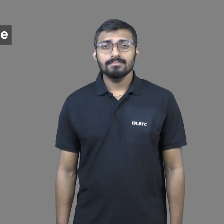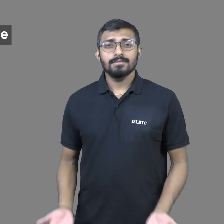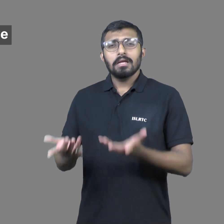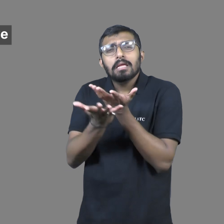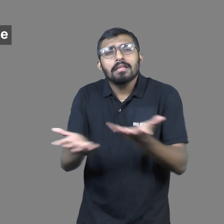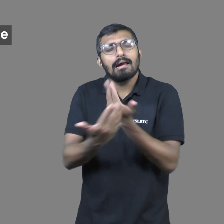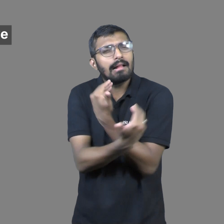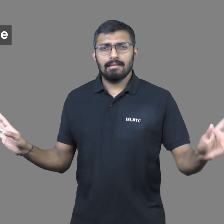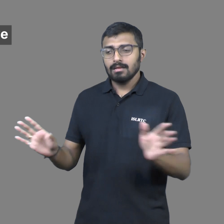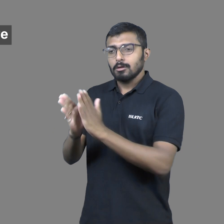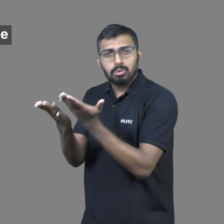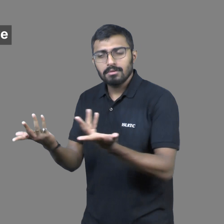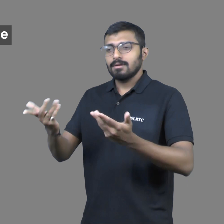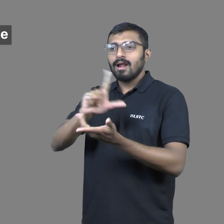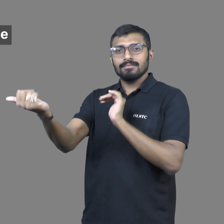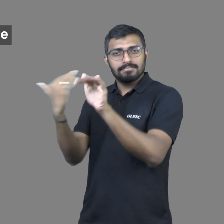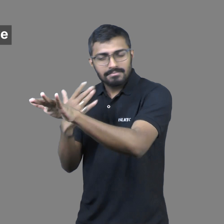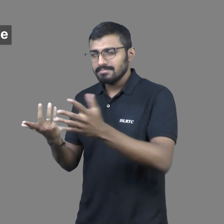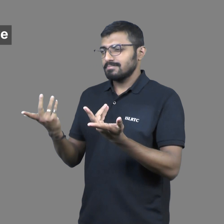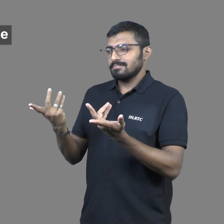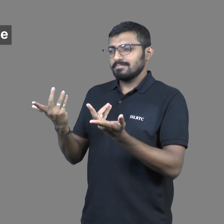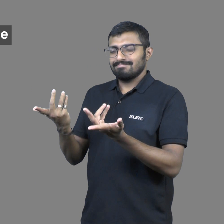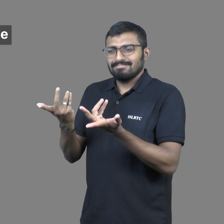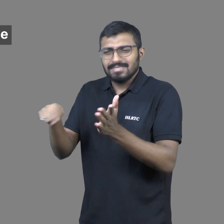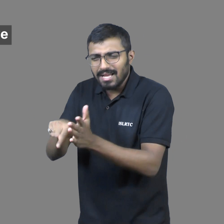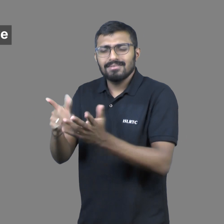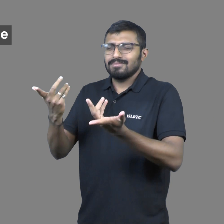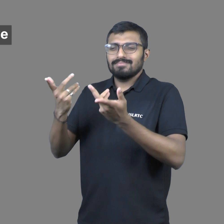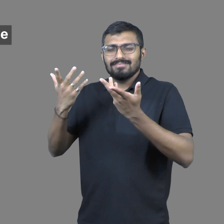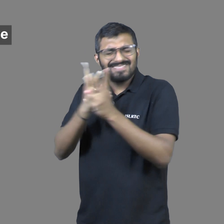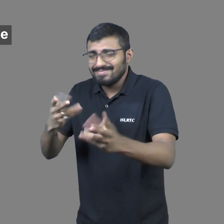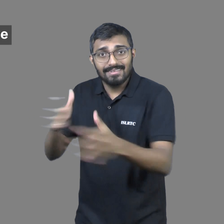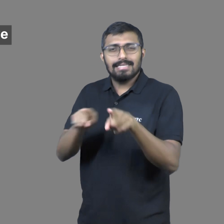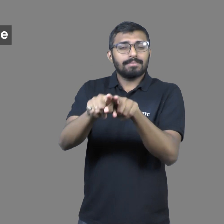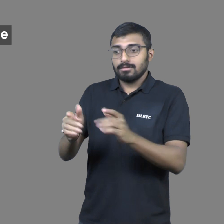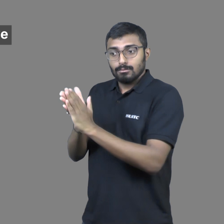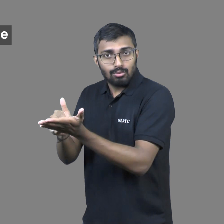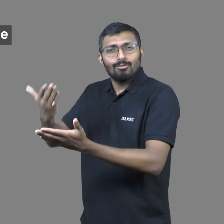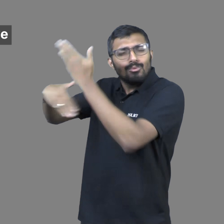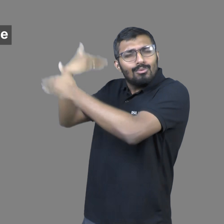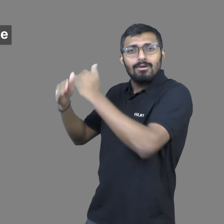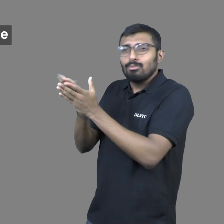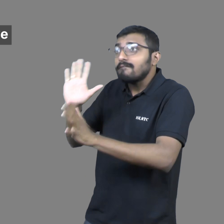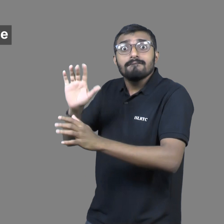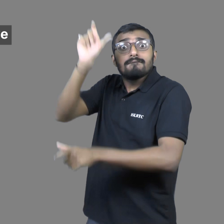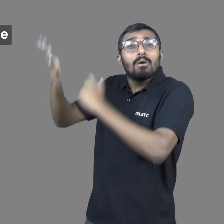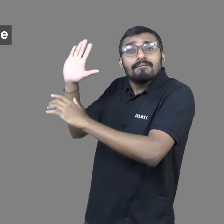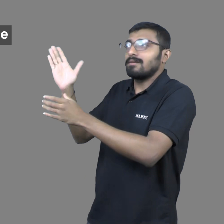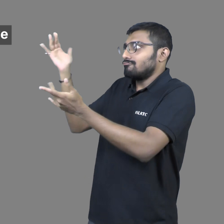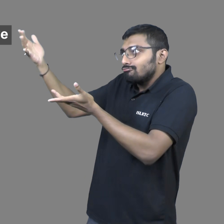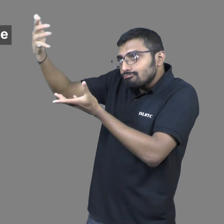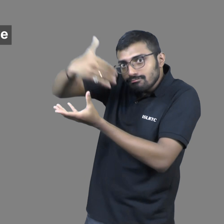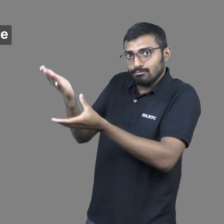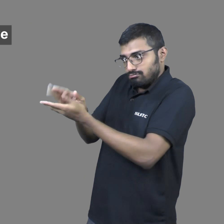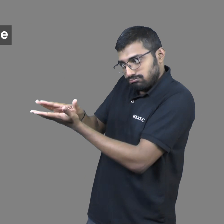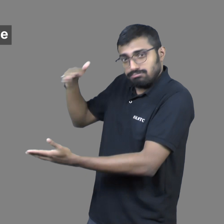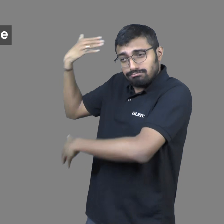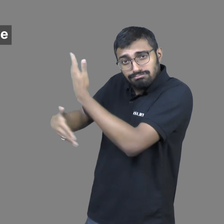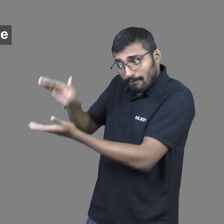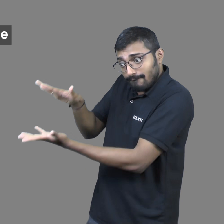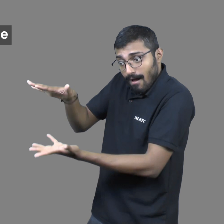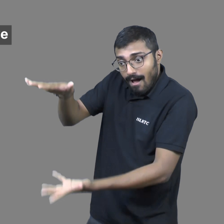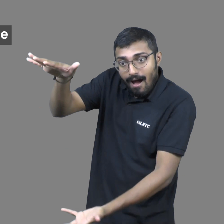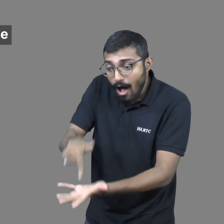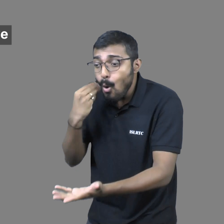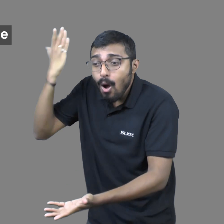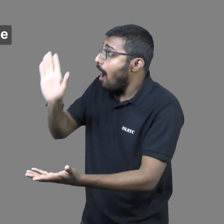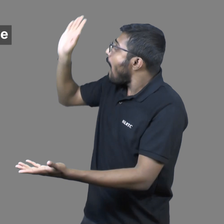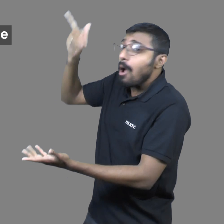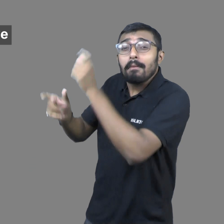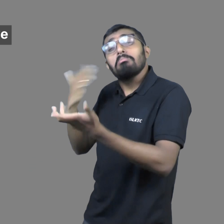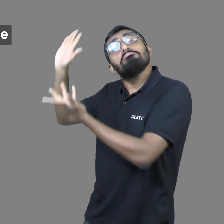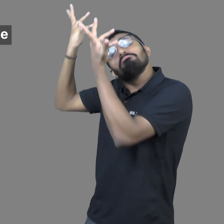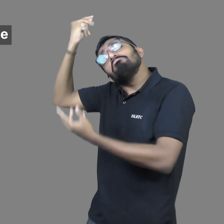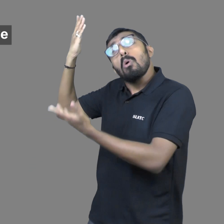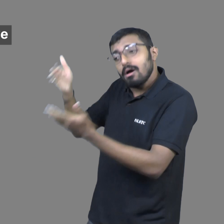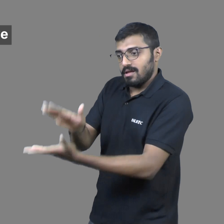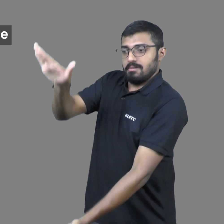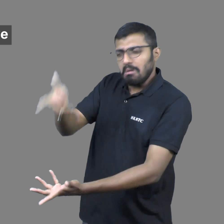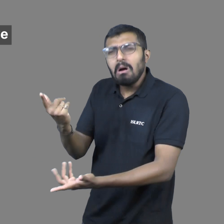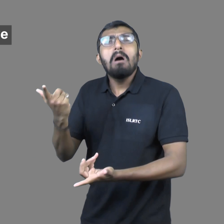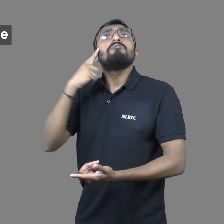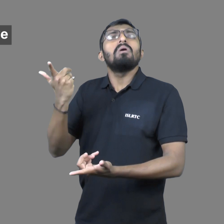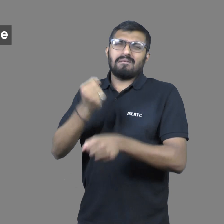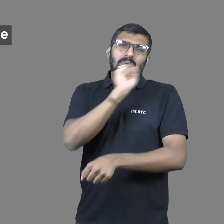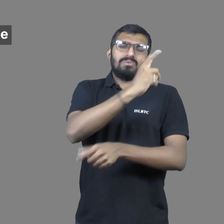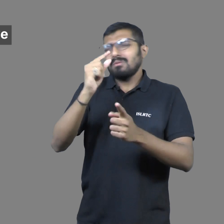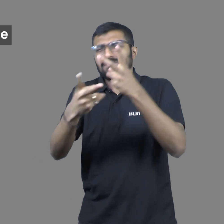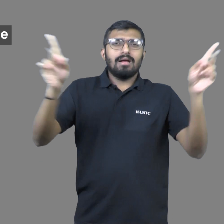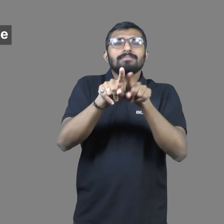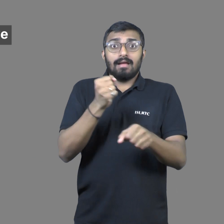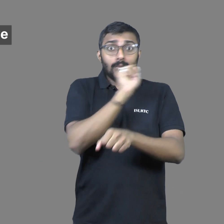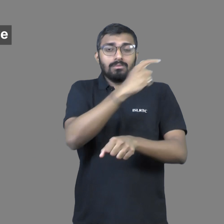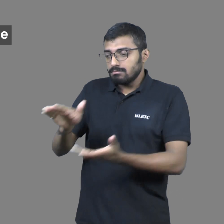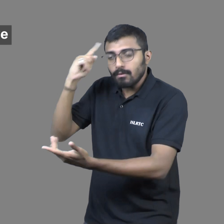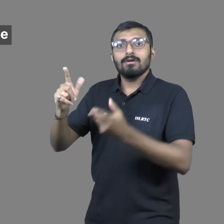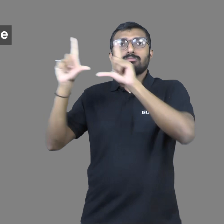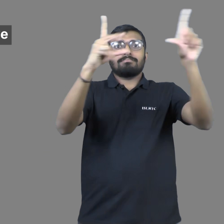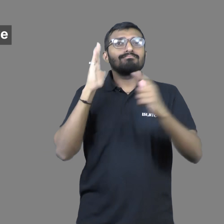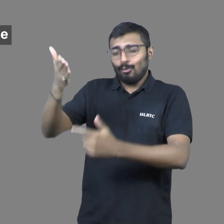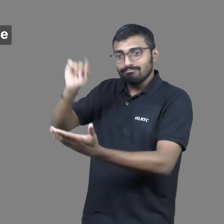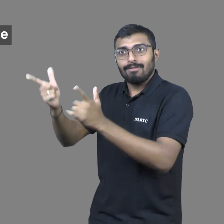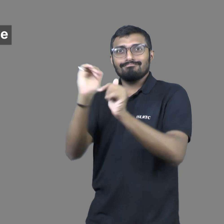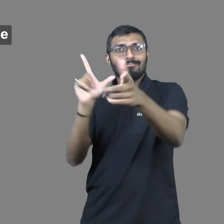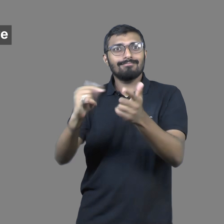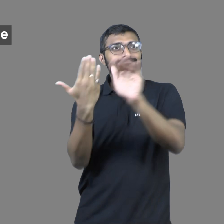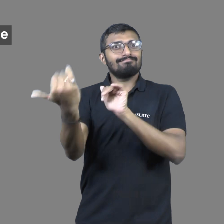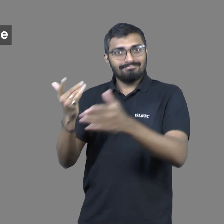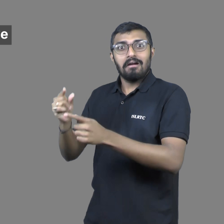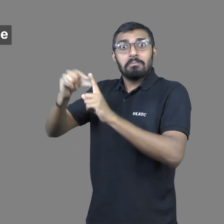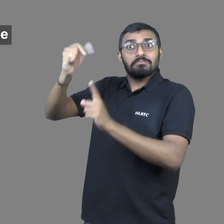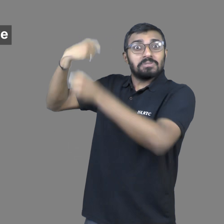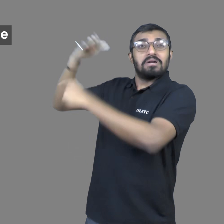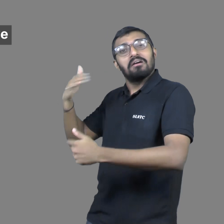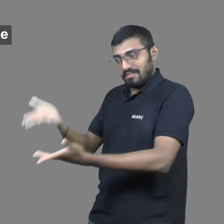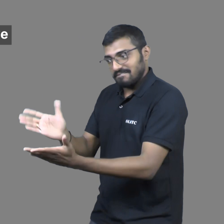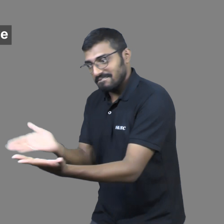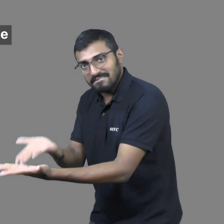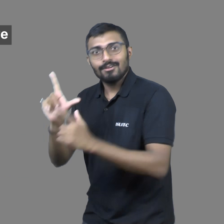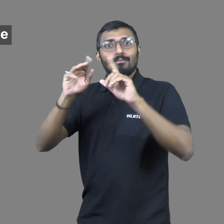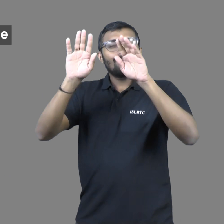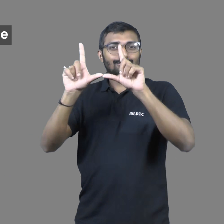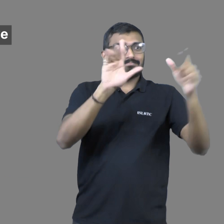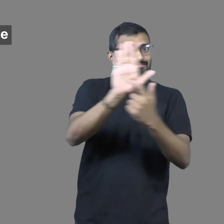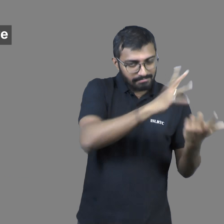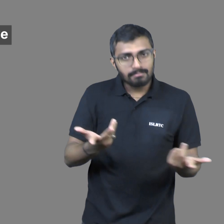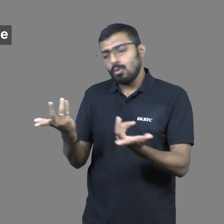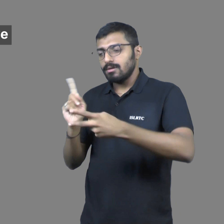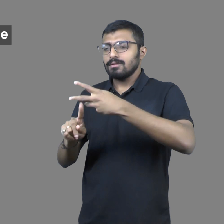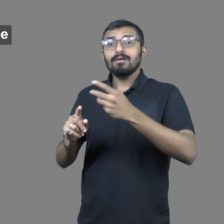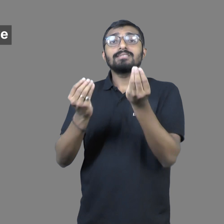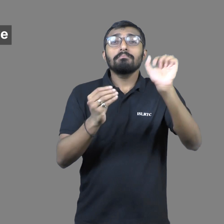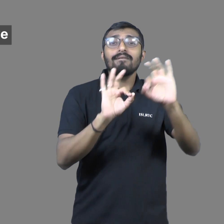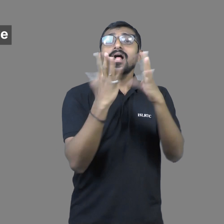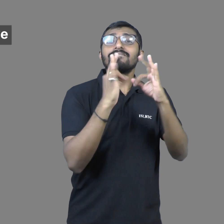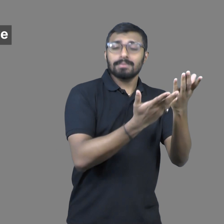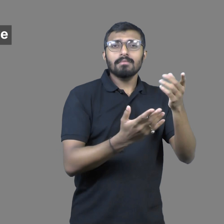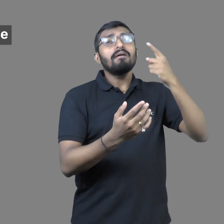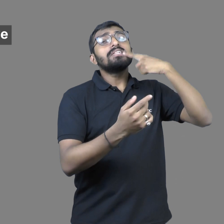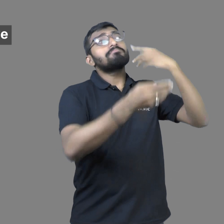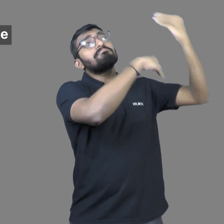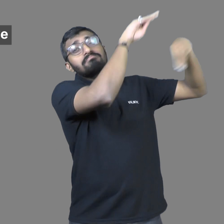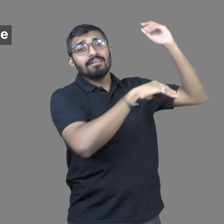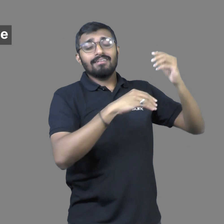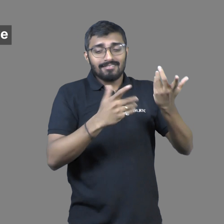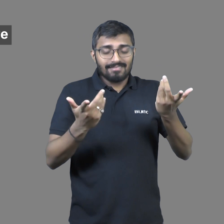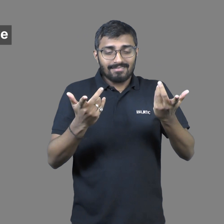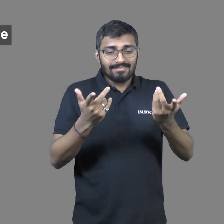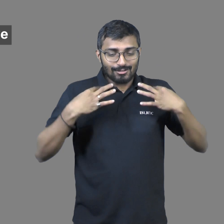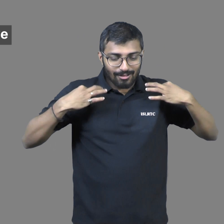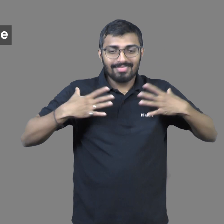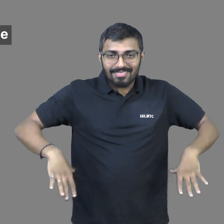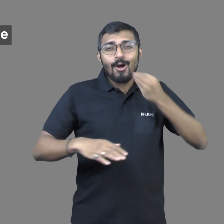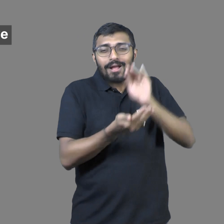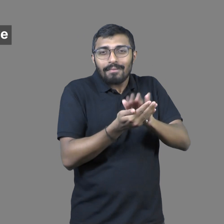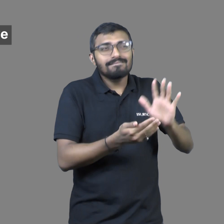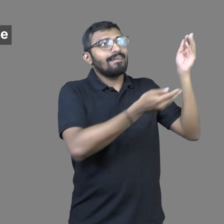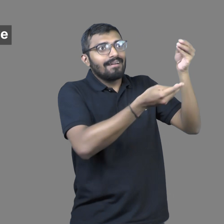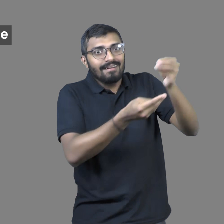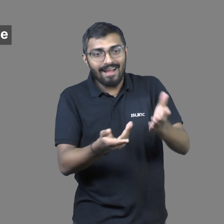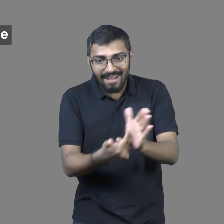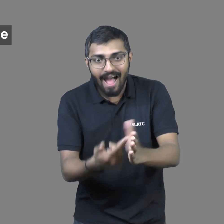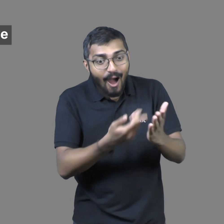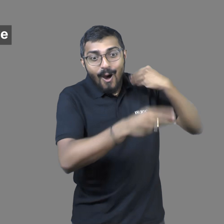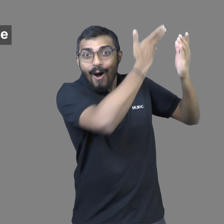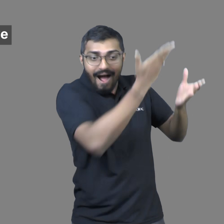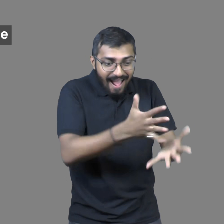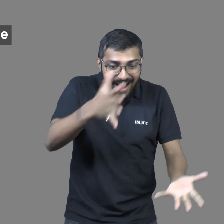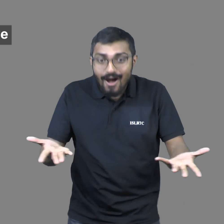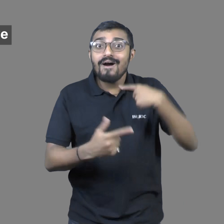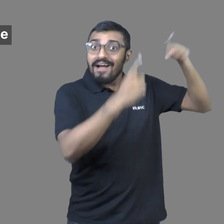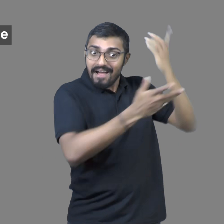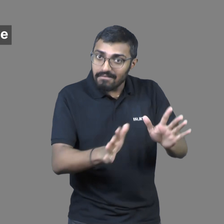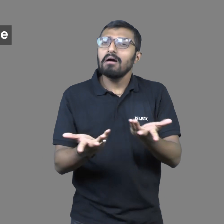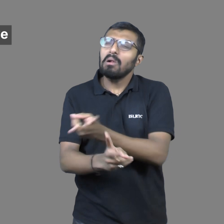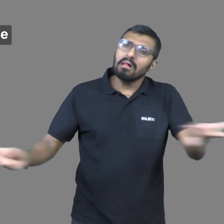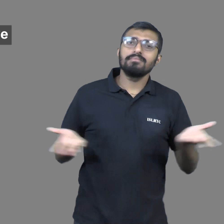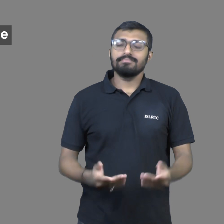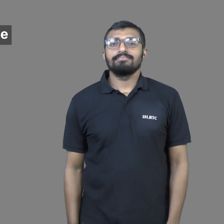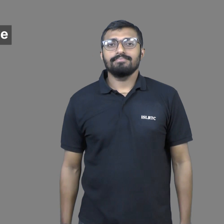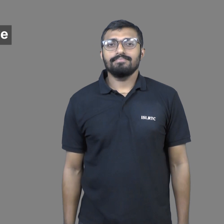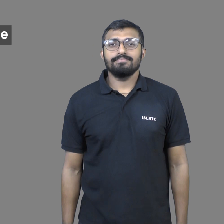Archive